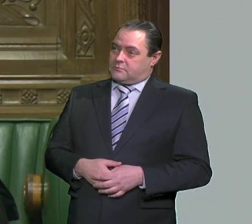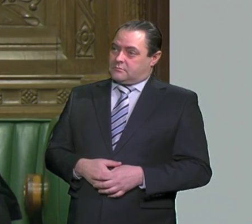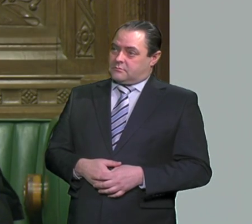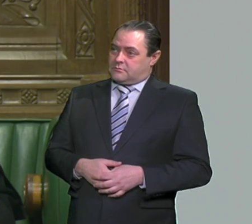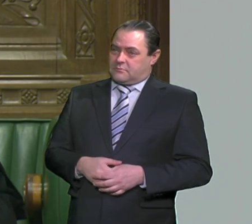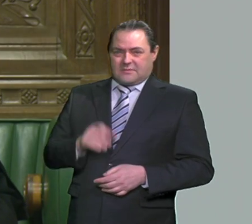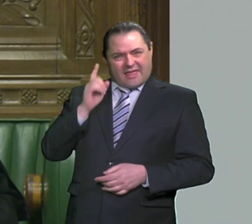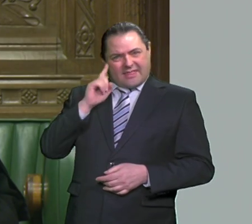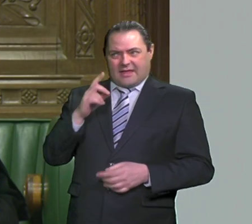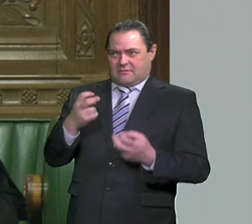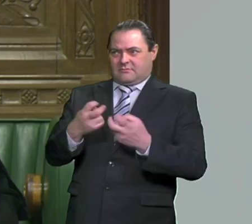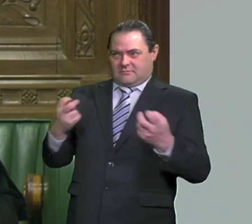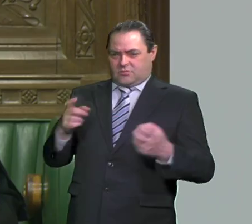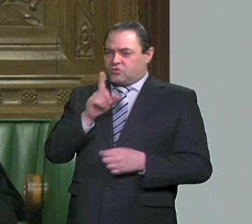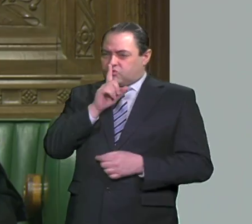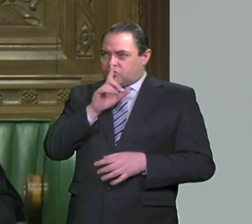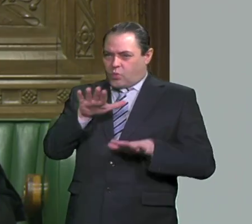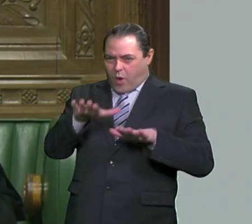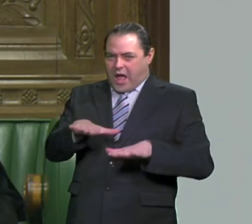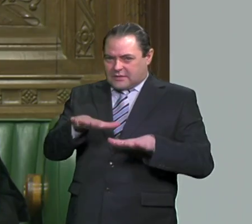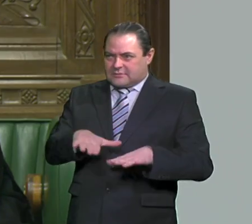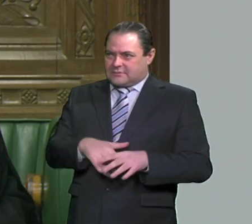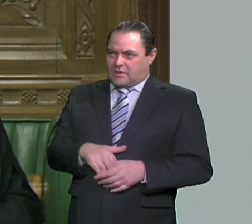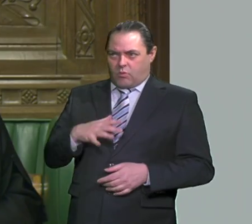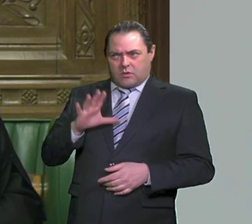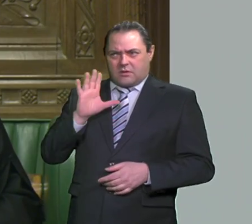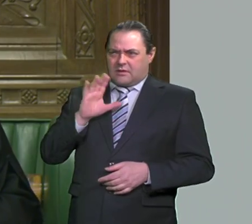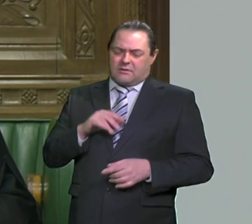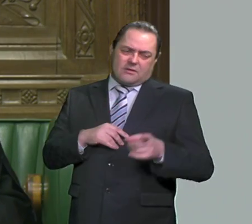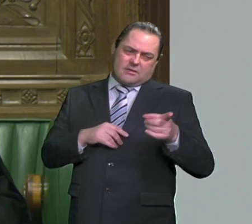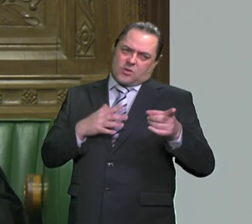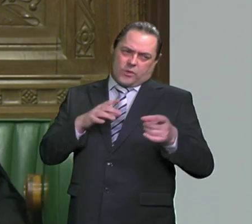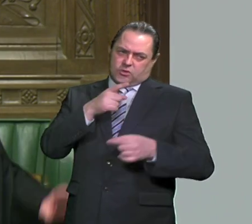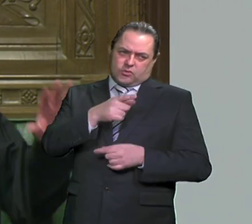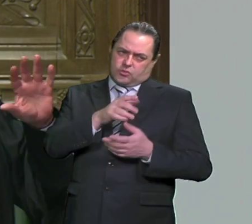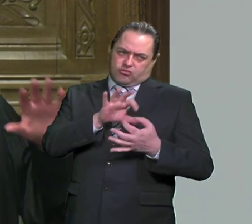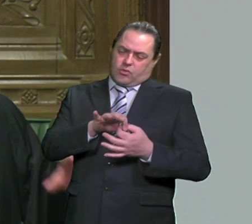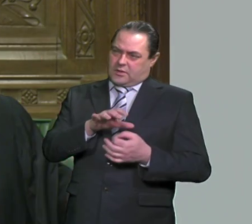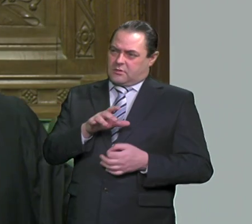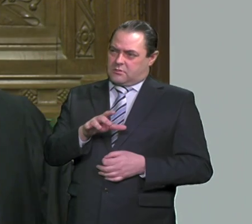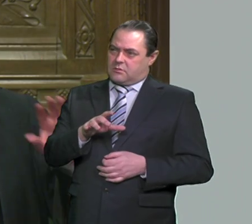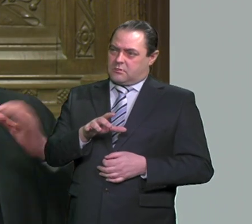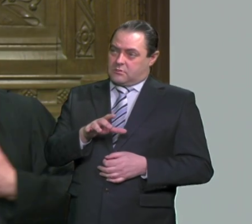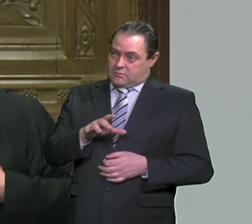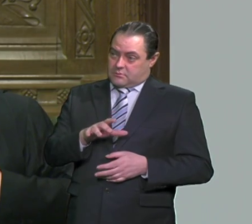Order. I think the Front Benchers need to be a little quieter. I want to hear and I do not need you joining in.